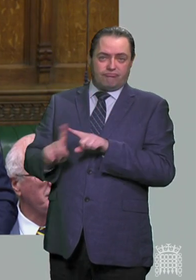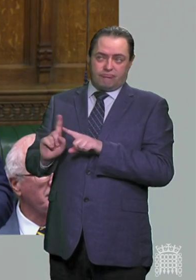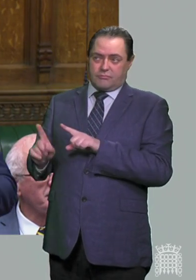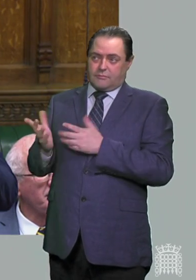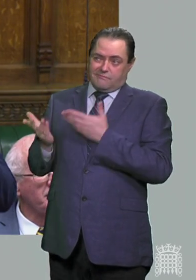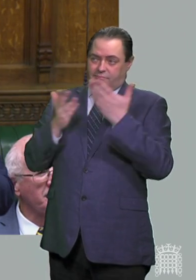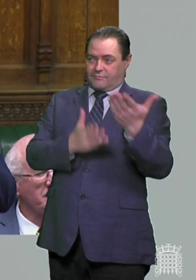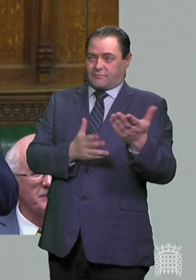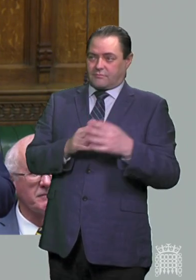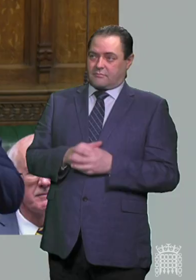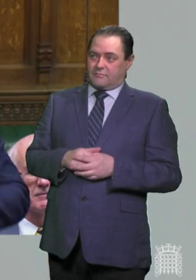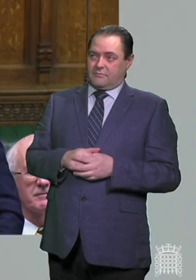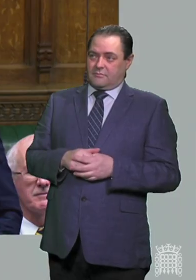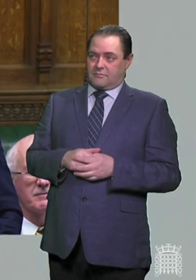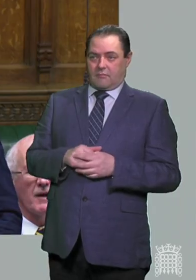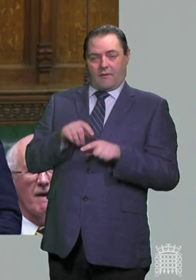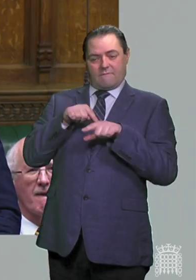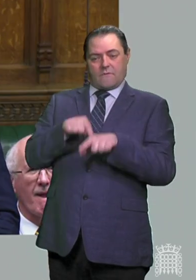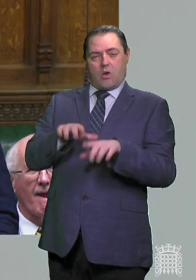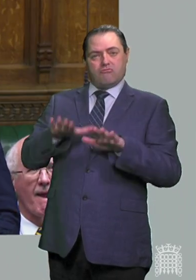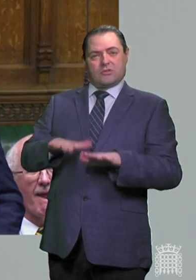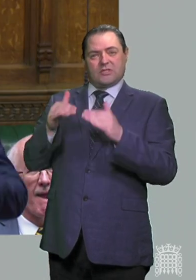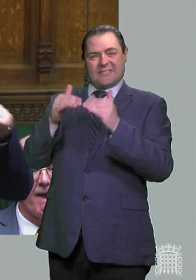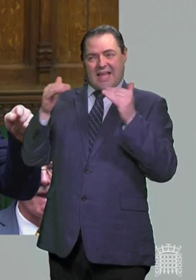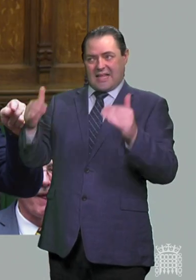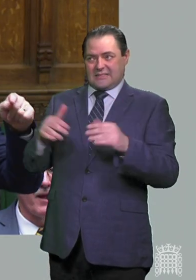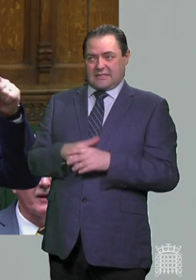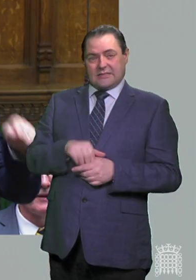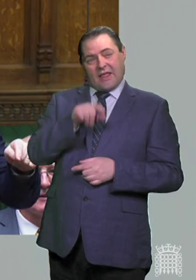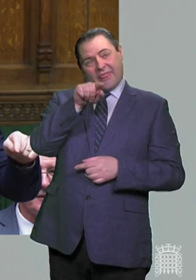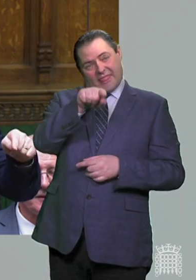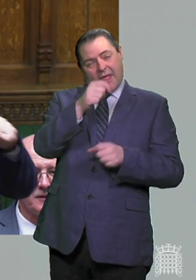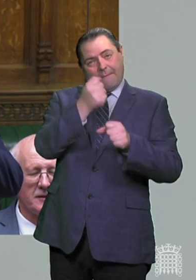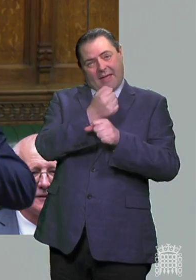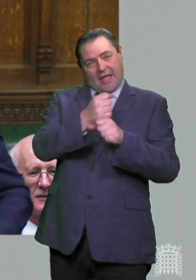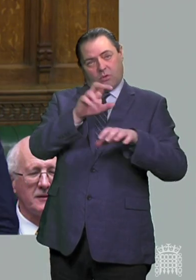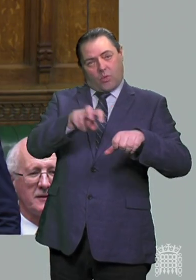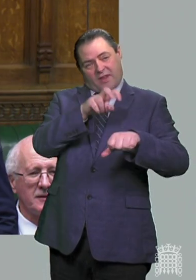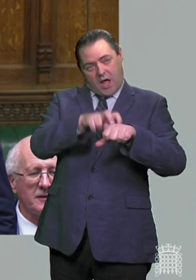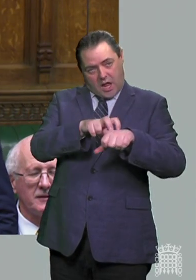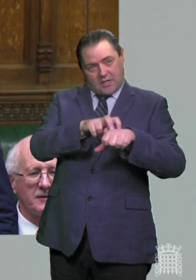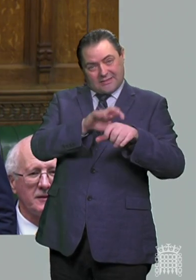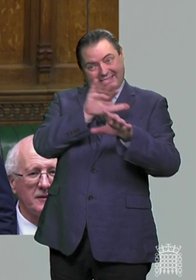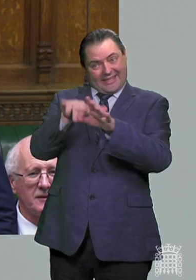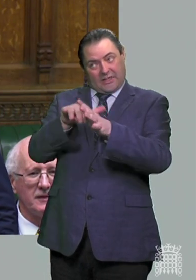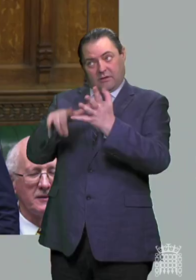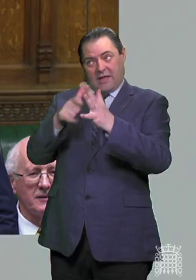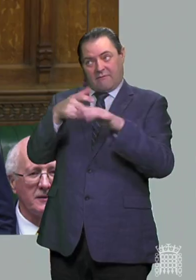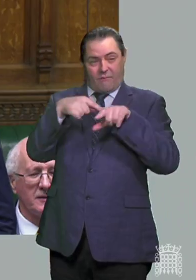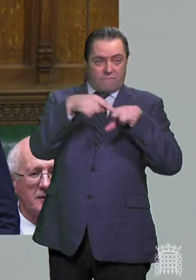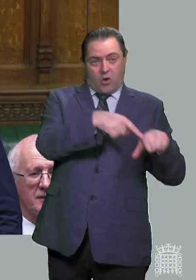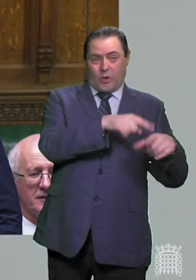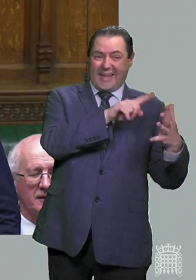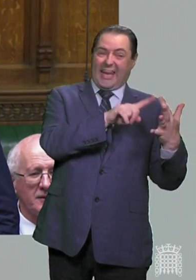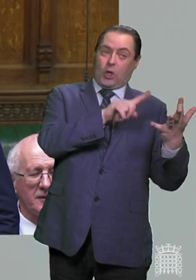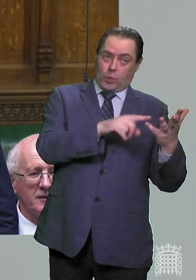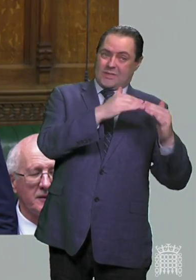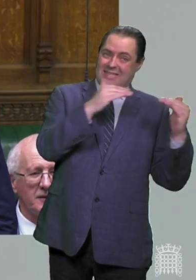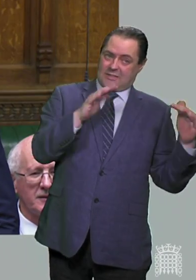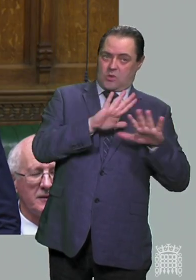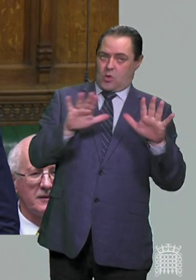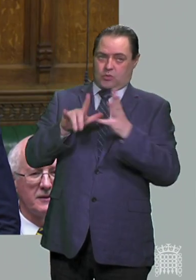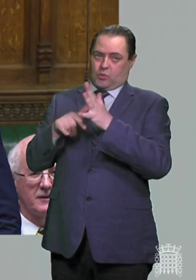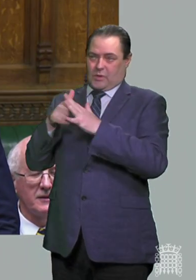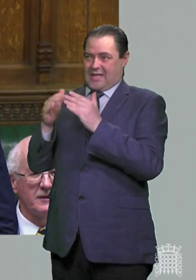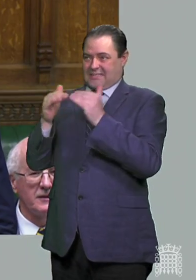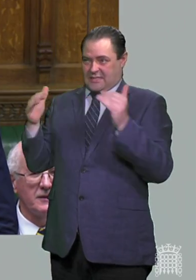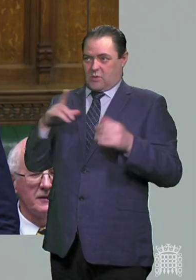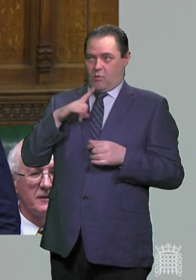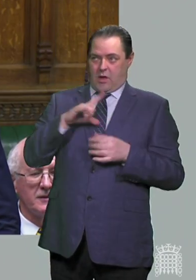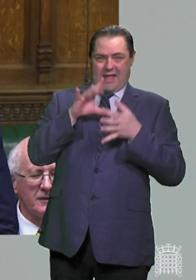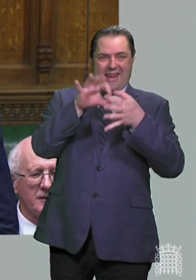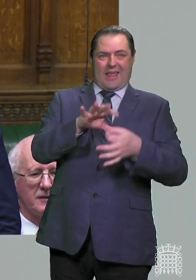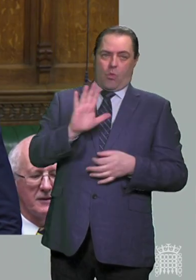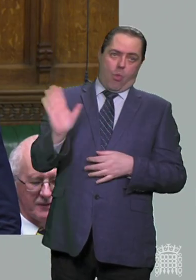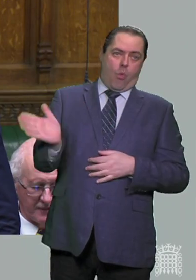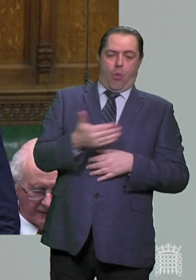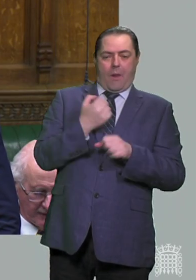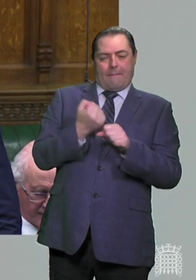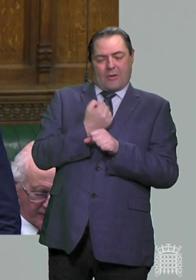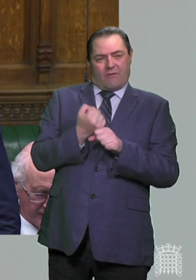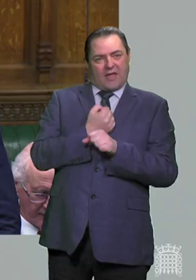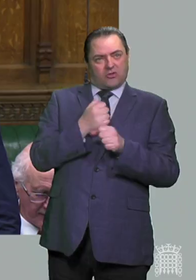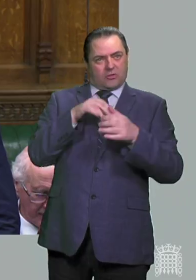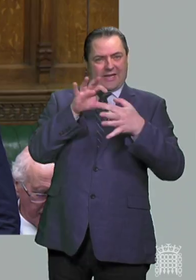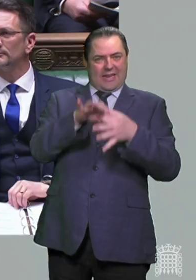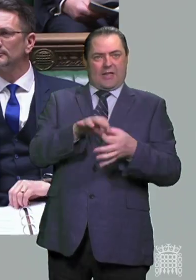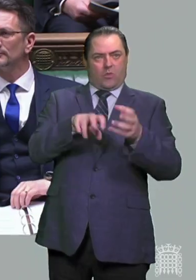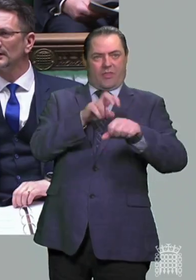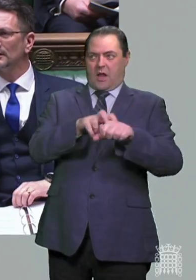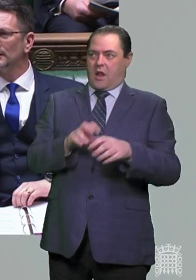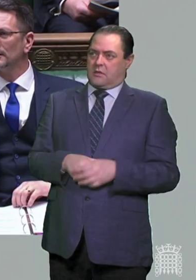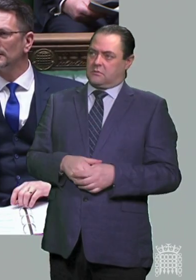UK that are made to British standards, the sausages they make in Northern Ireland, part of the UK, have to be made to EU standards, because EU law applies to all manufactured goods in Northern Ireland.